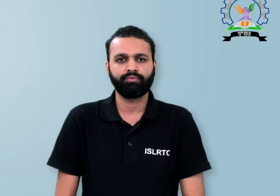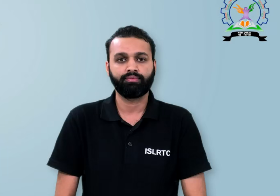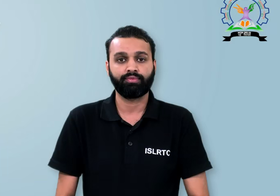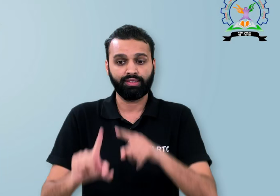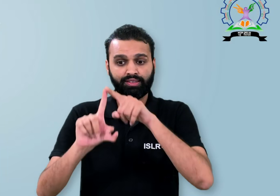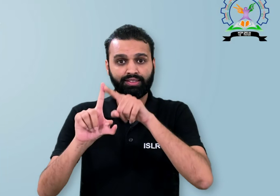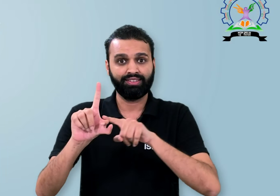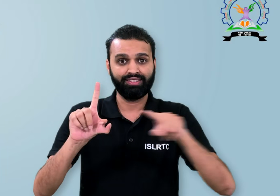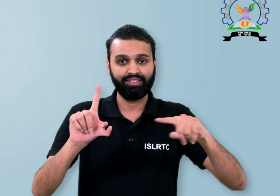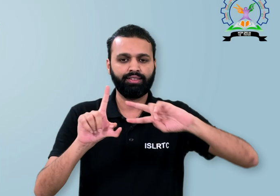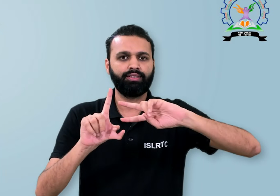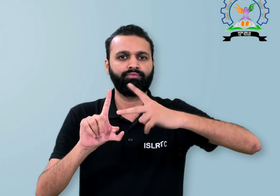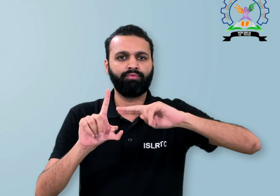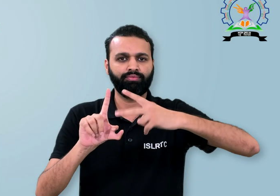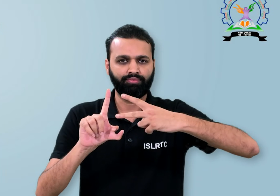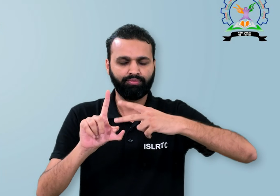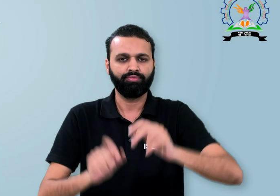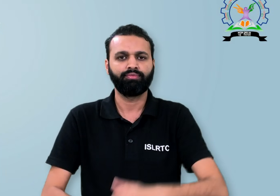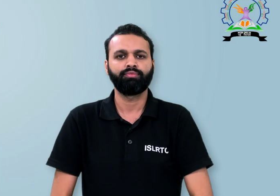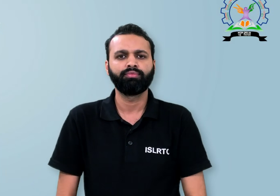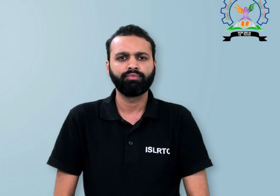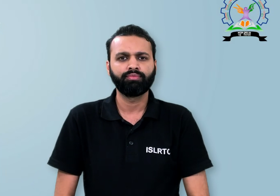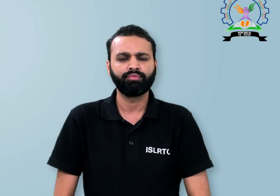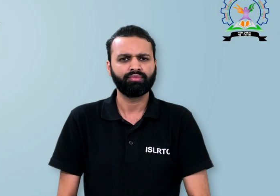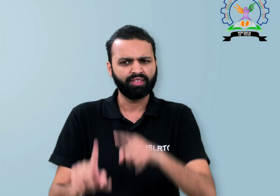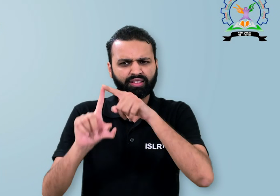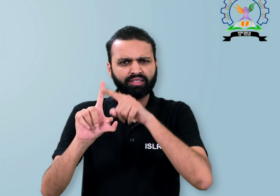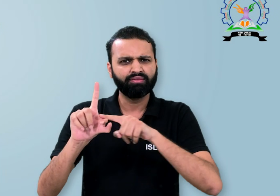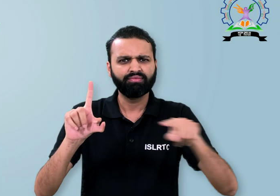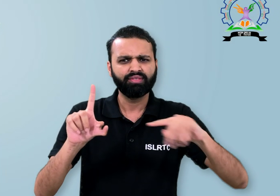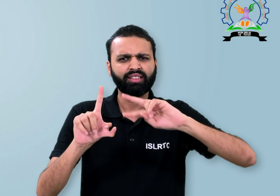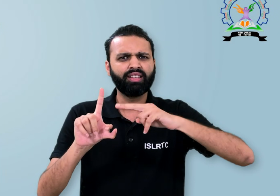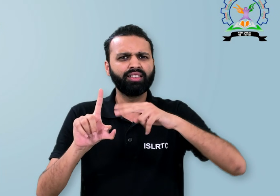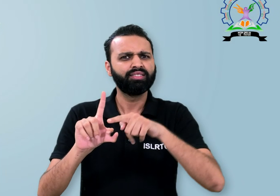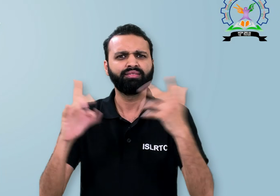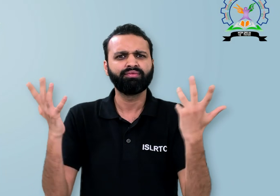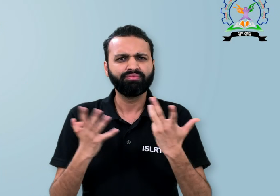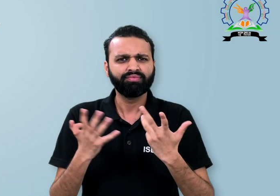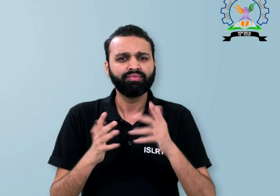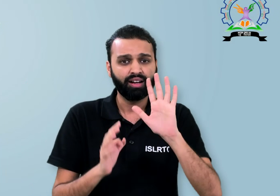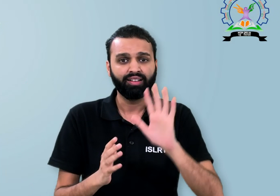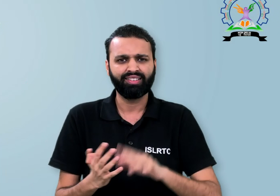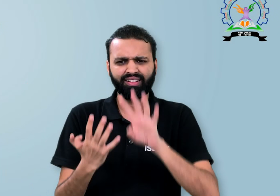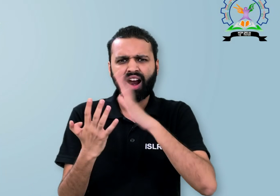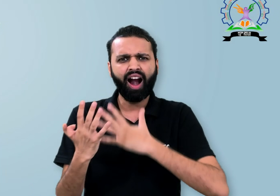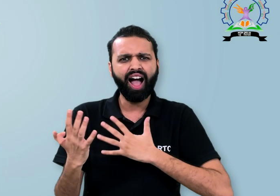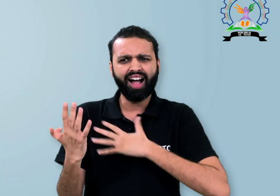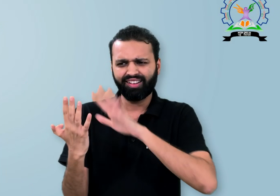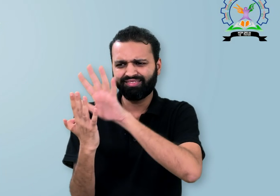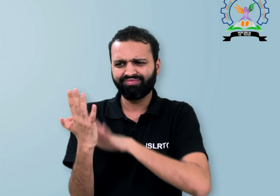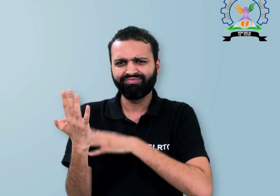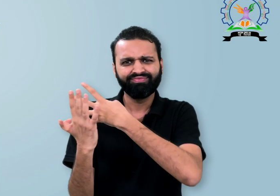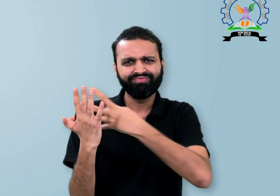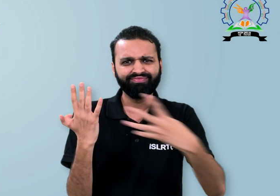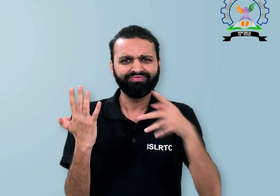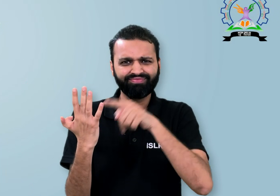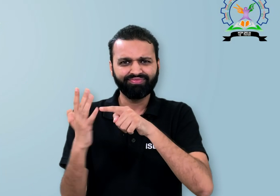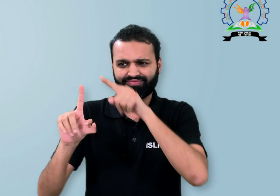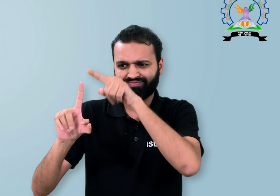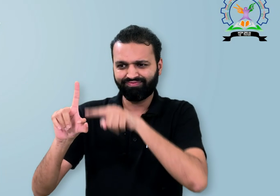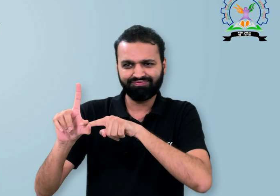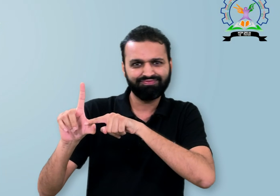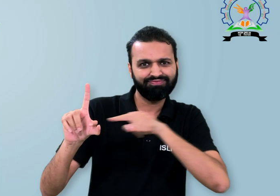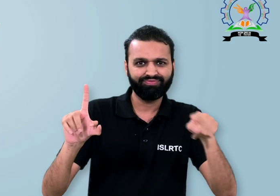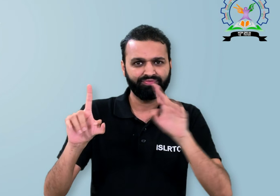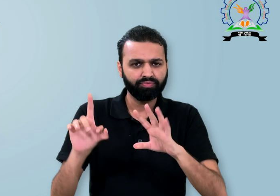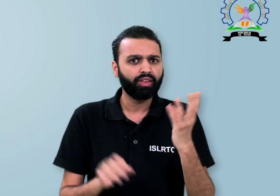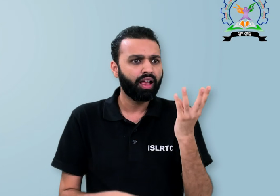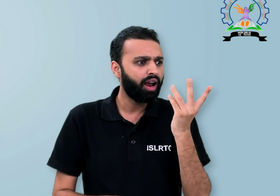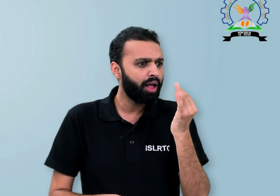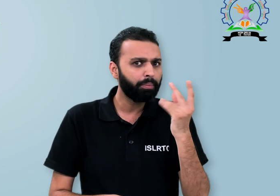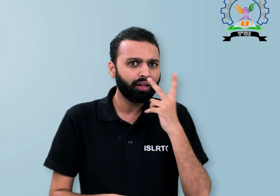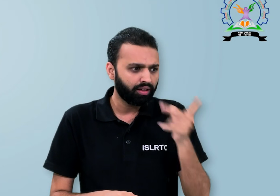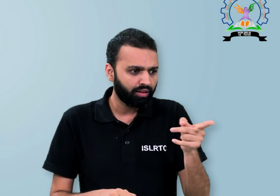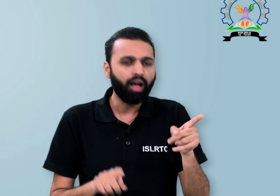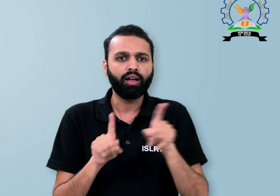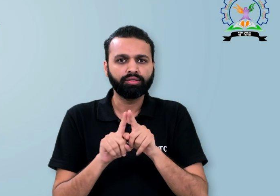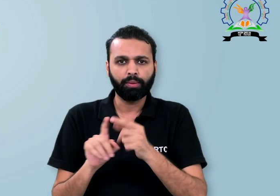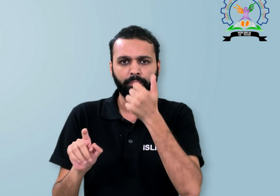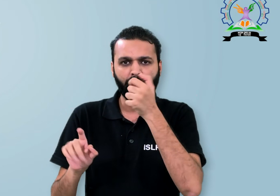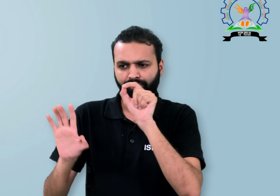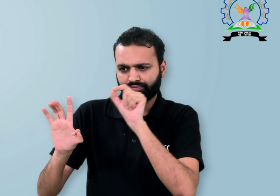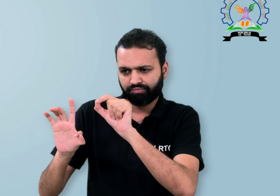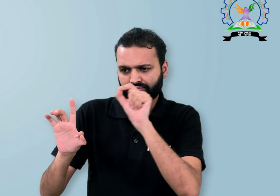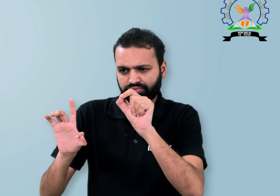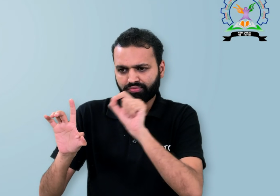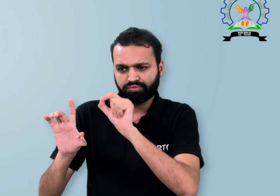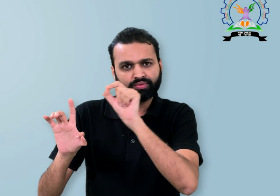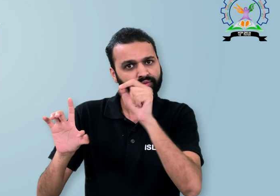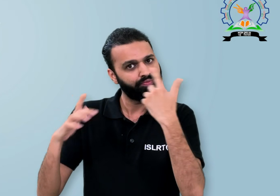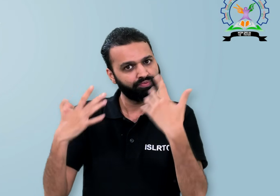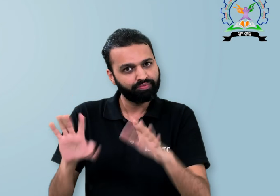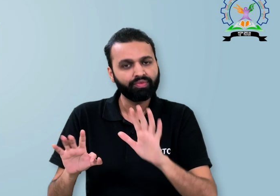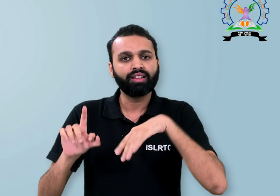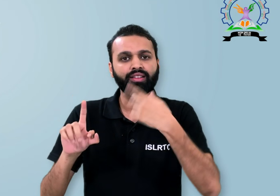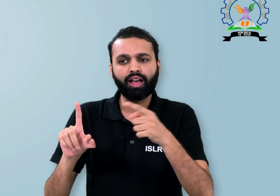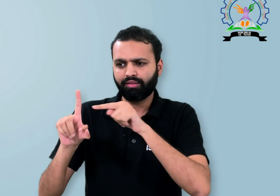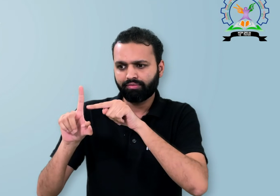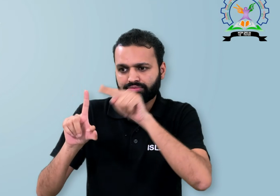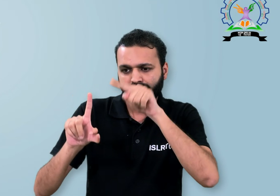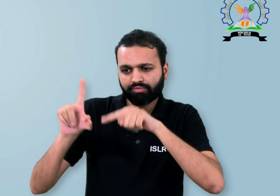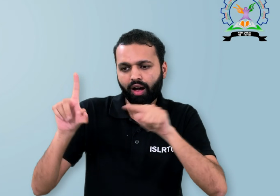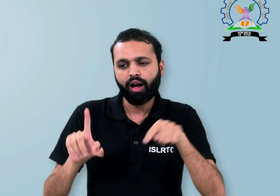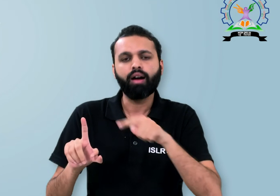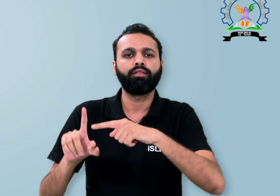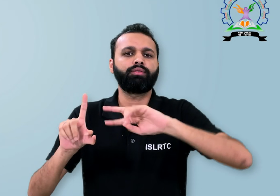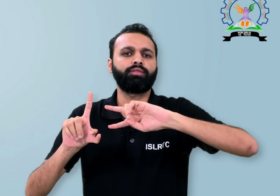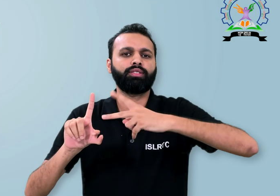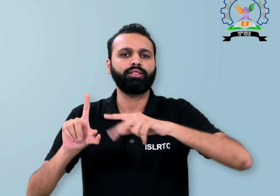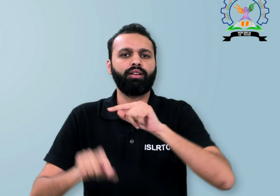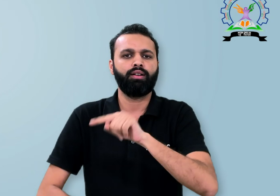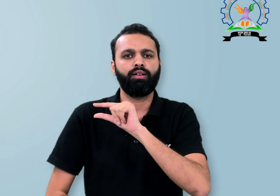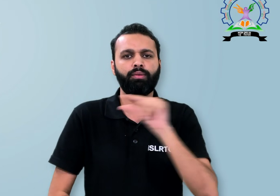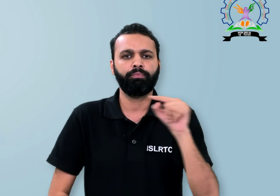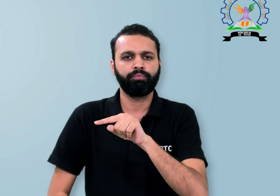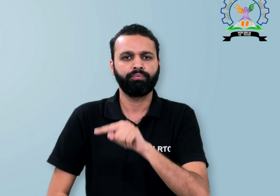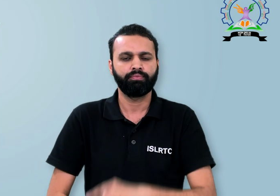Coordinate Geometry Coordinate Geometry is the branch of mathematics that deals with plotting points, lines, and curves using ordered pairs on a graph. For example (x,y).